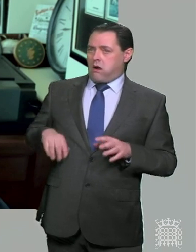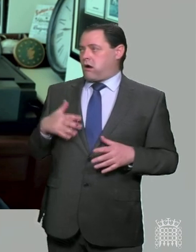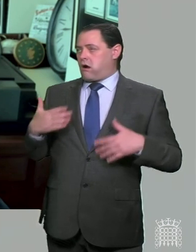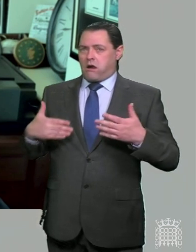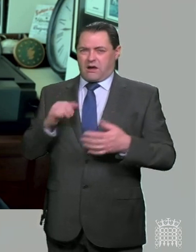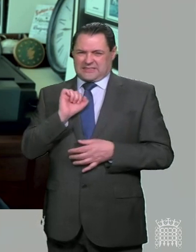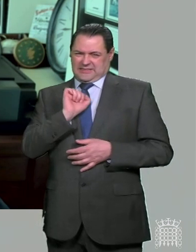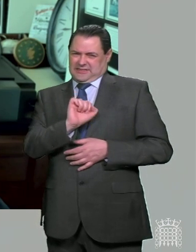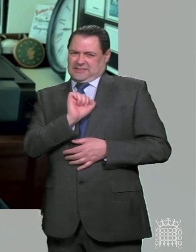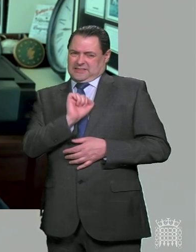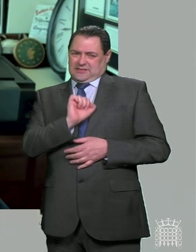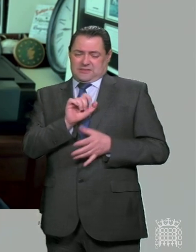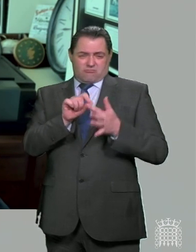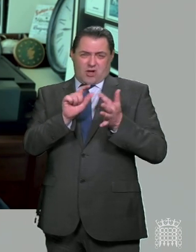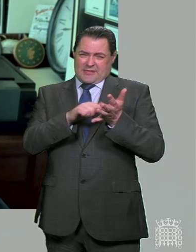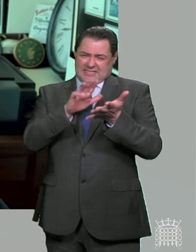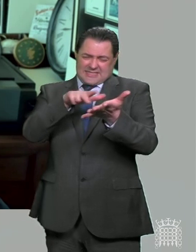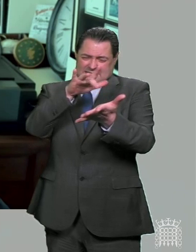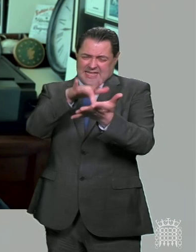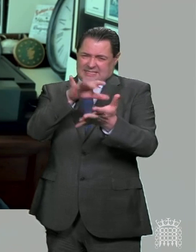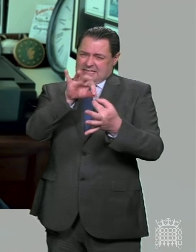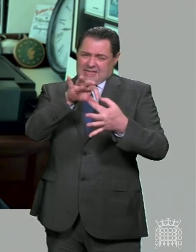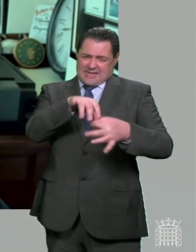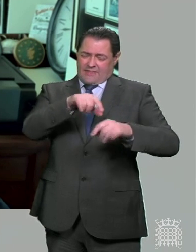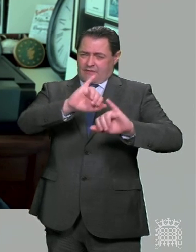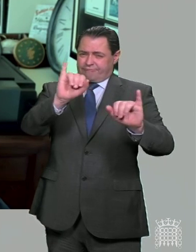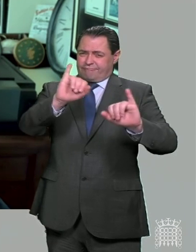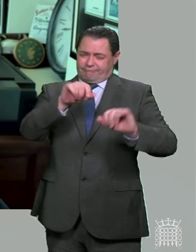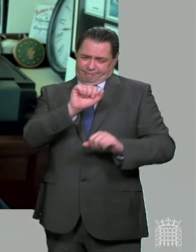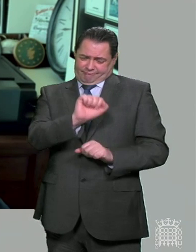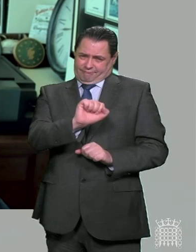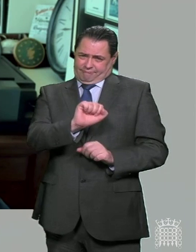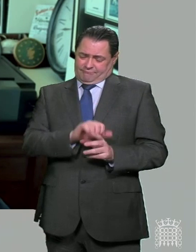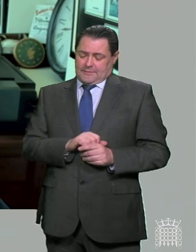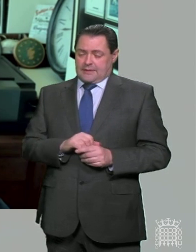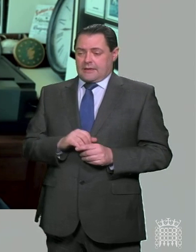The Prime Minister is at the very heart of this scandal.